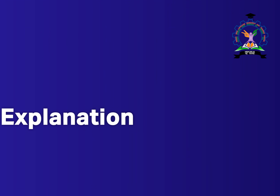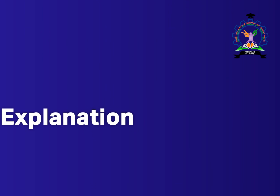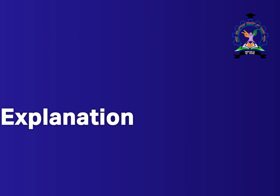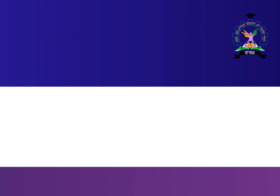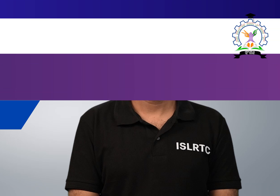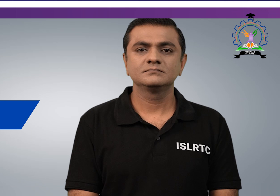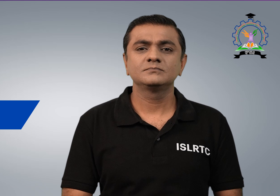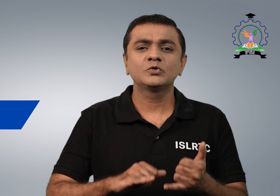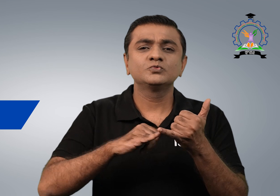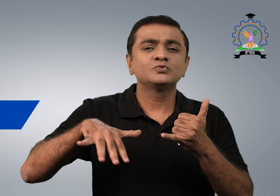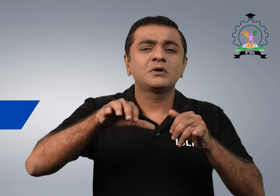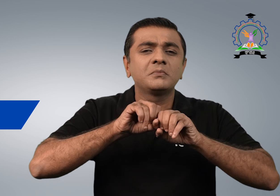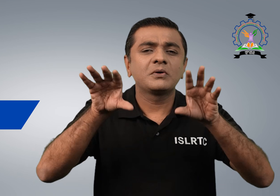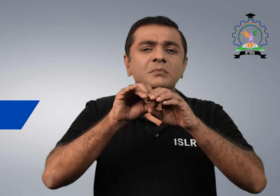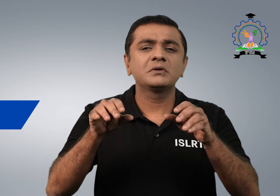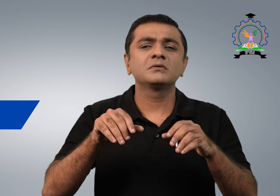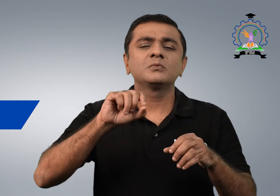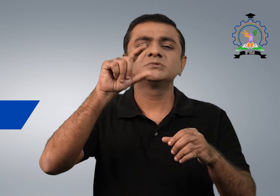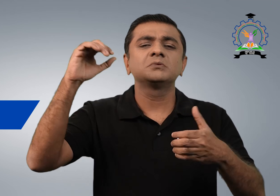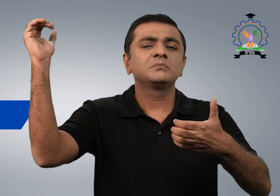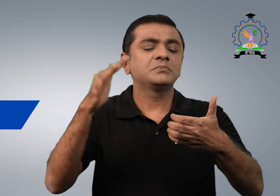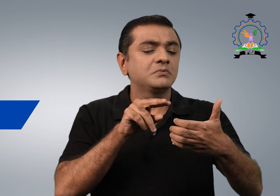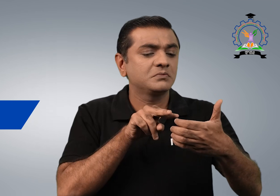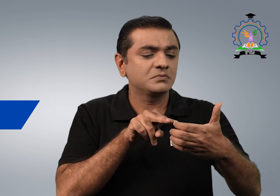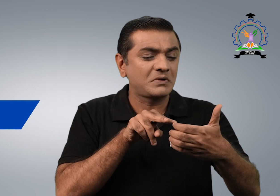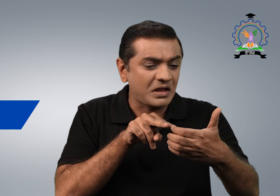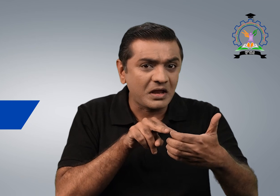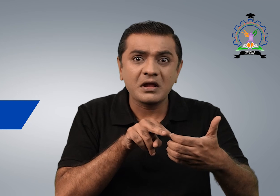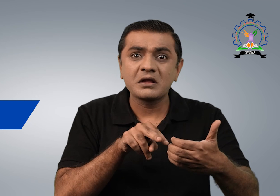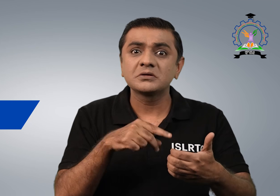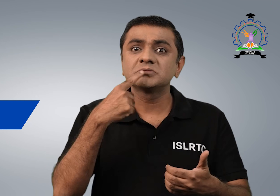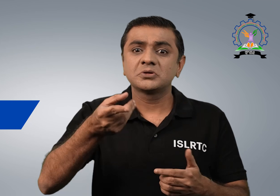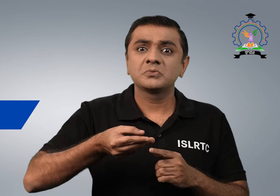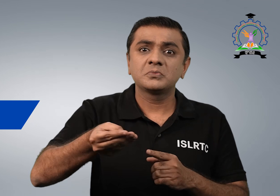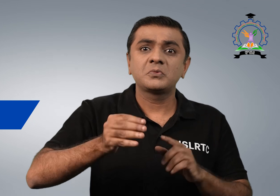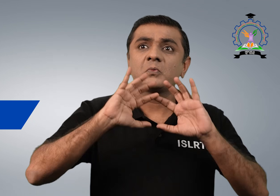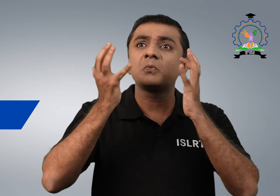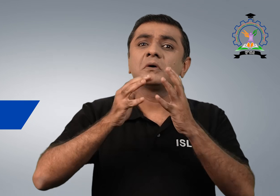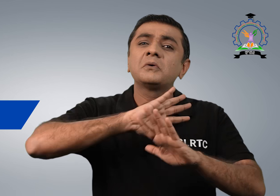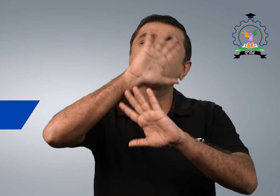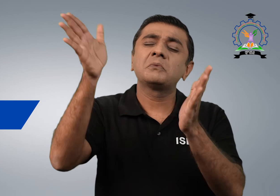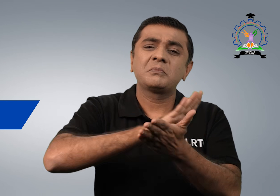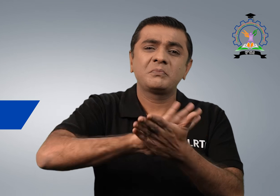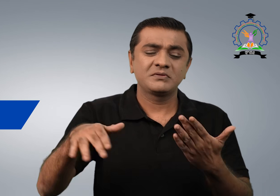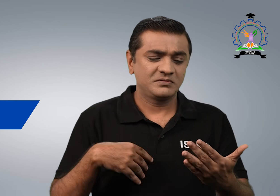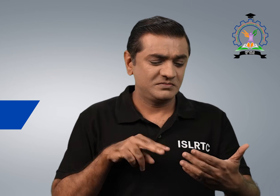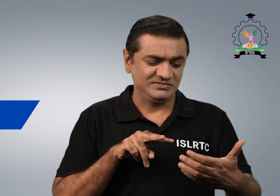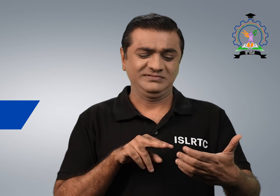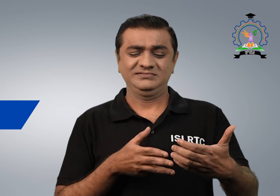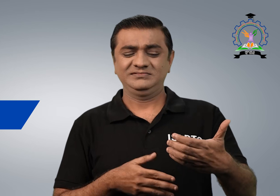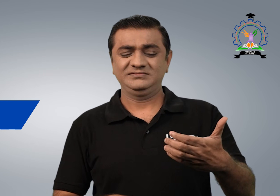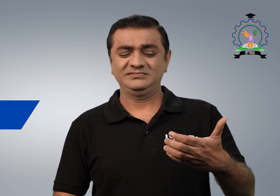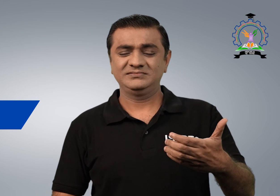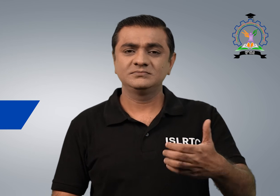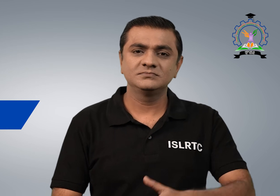A message circulating on social media like Whatsapp claims the world will end soon. Absurd is something illogical.